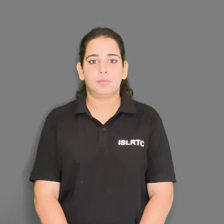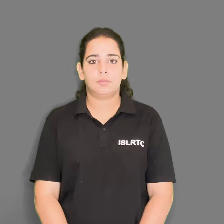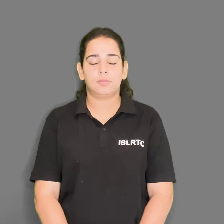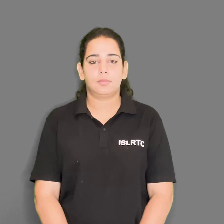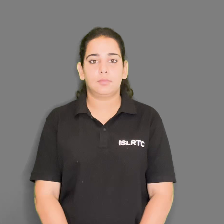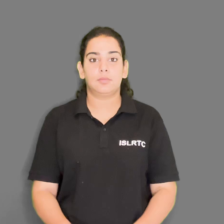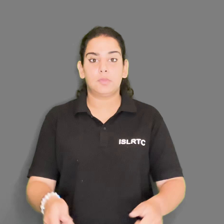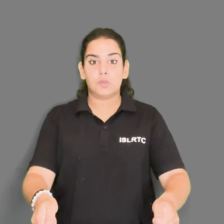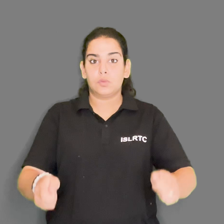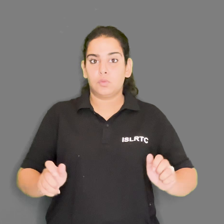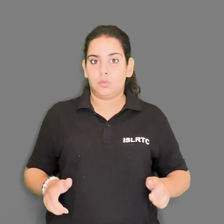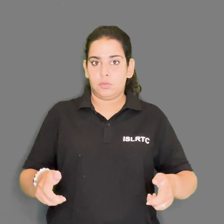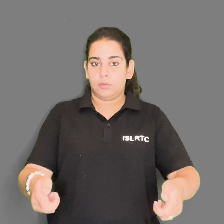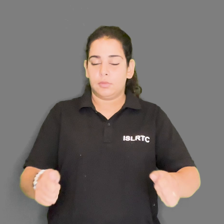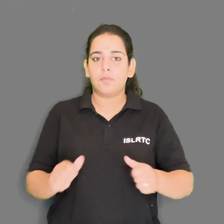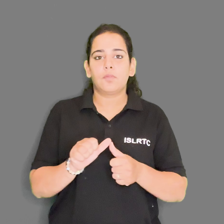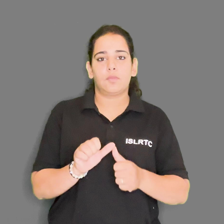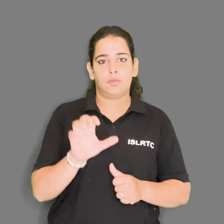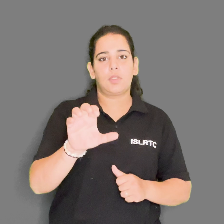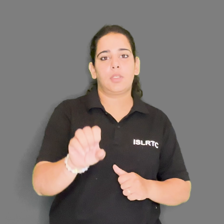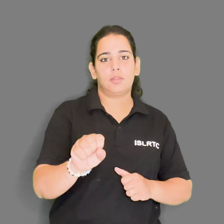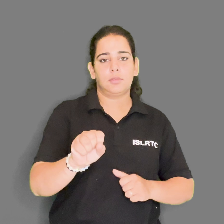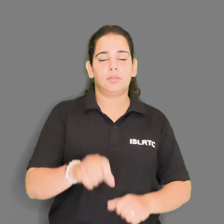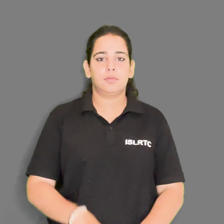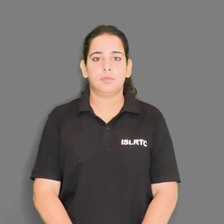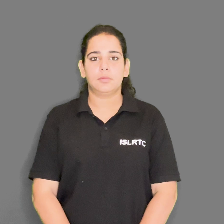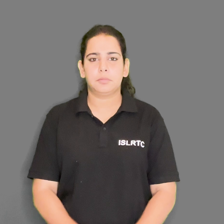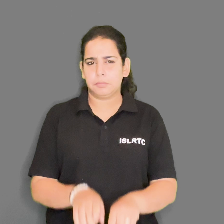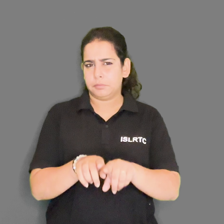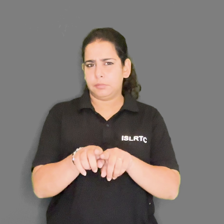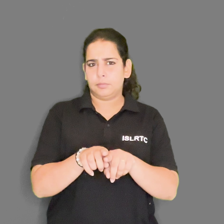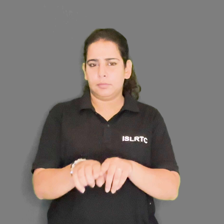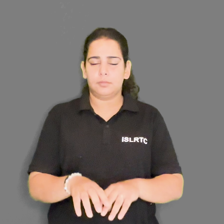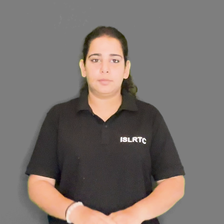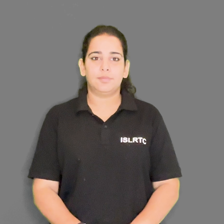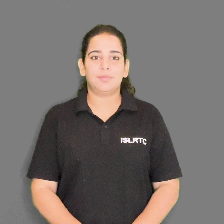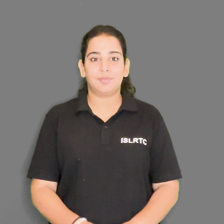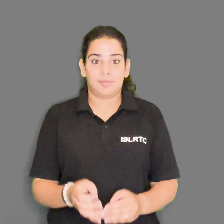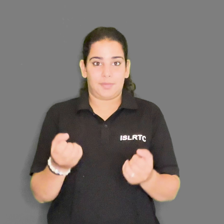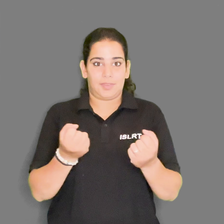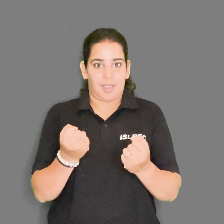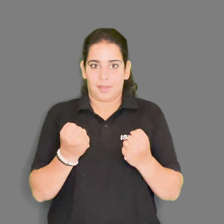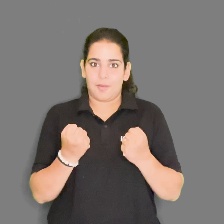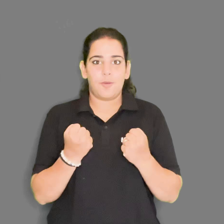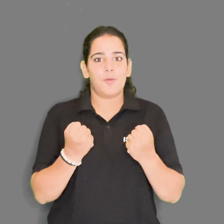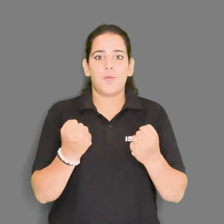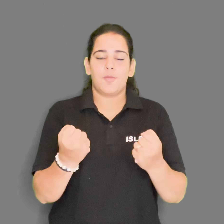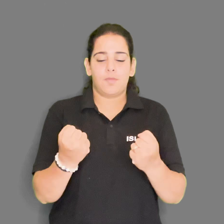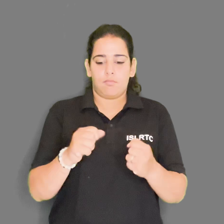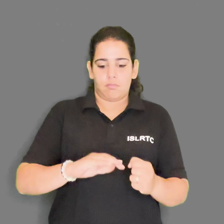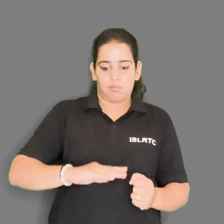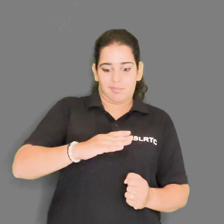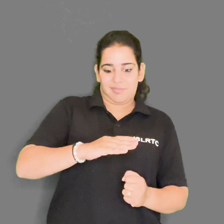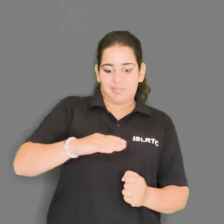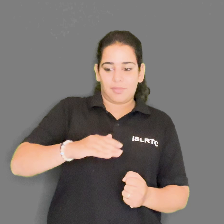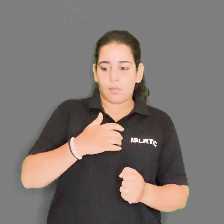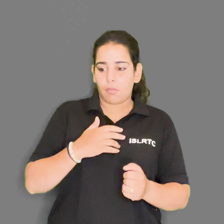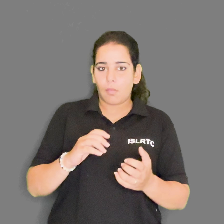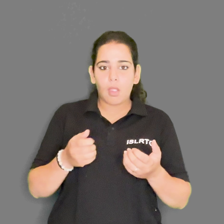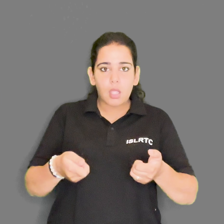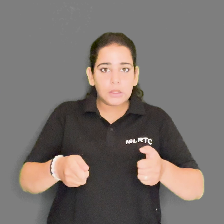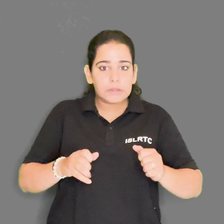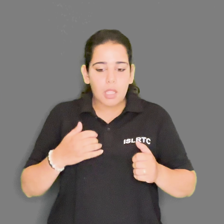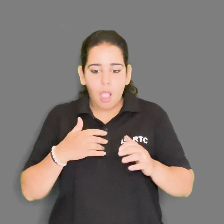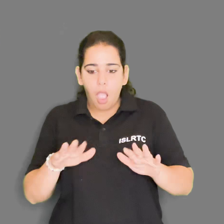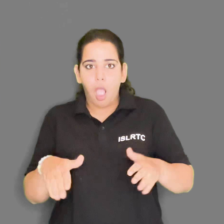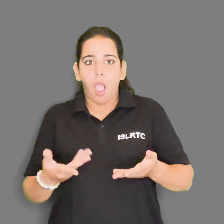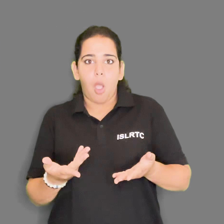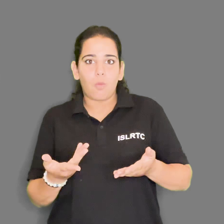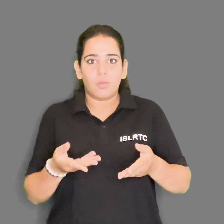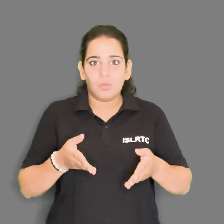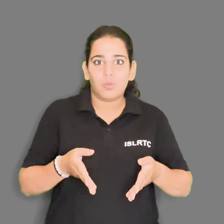Wheelchair accessible vehicle A vehicle designed or modified to accommodate passengers